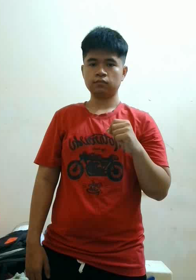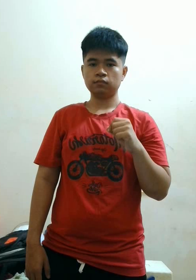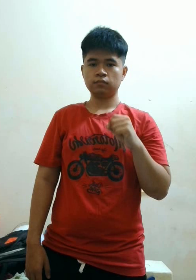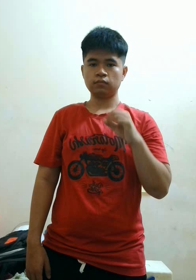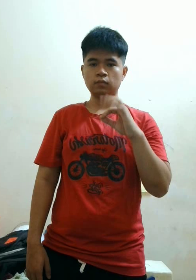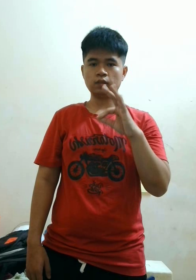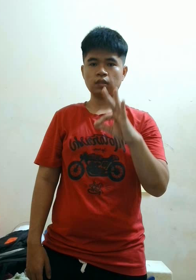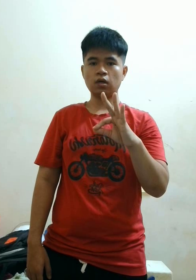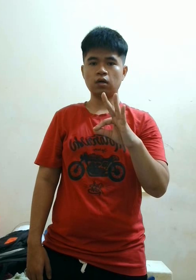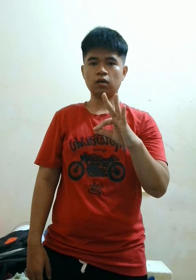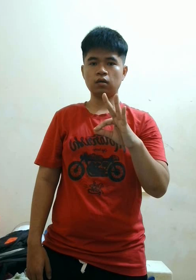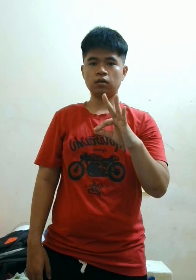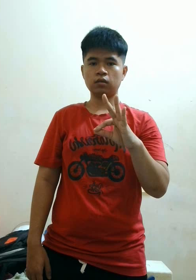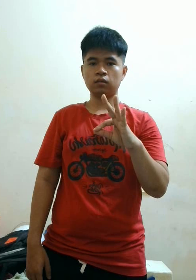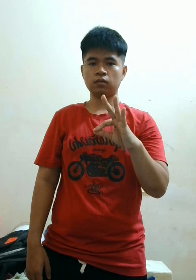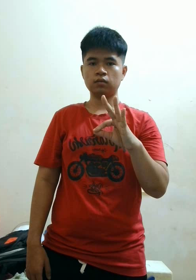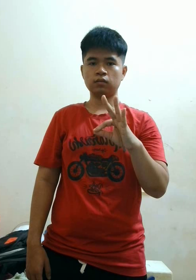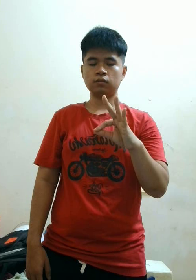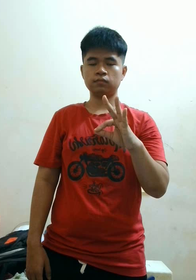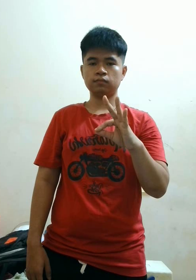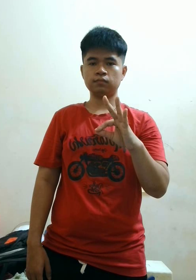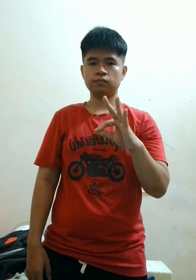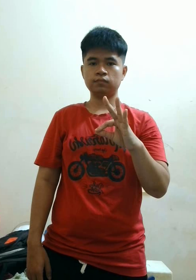t